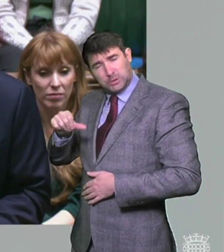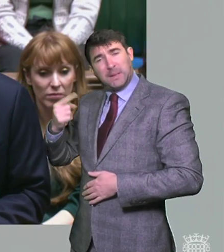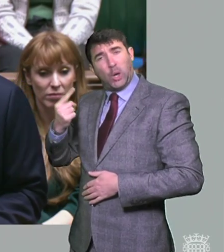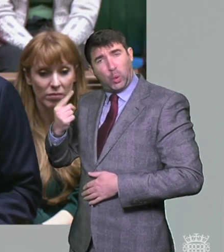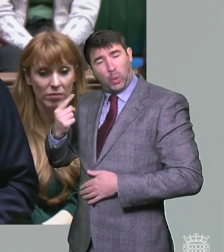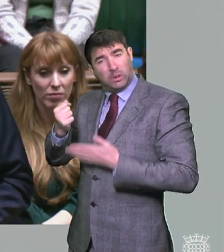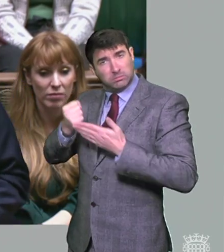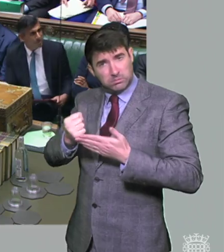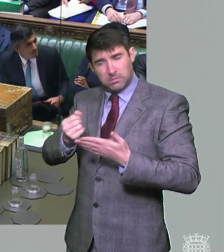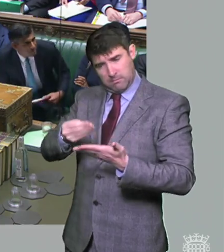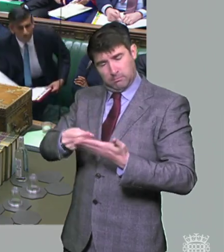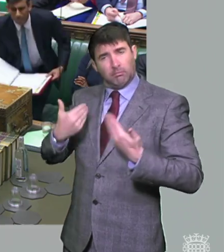Does he agree?